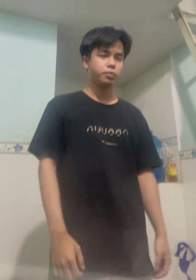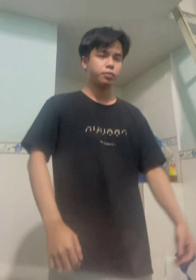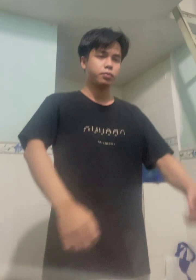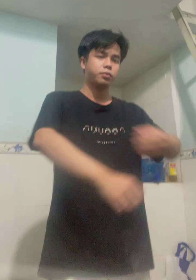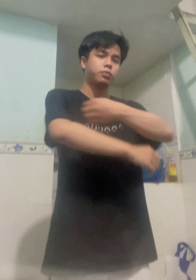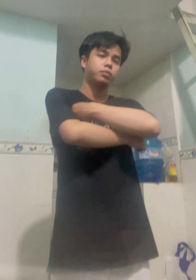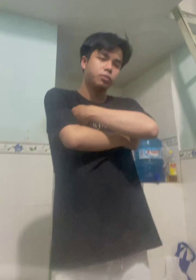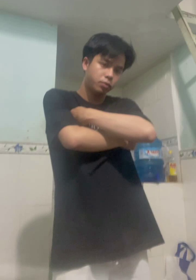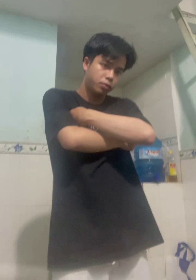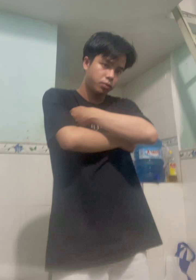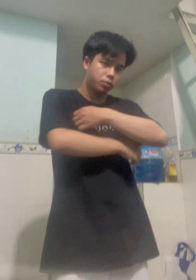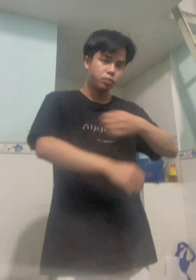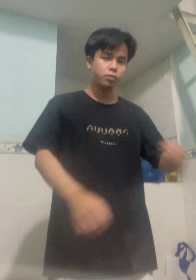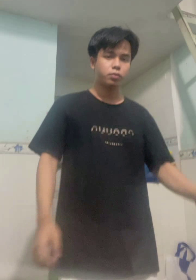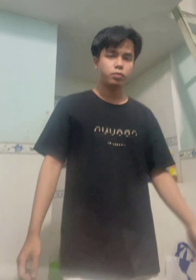om